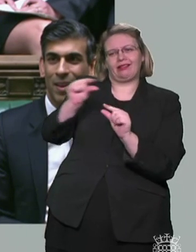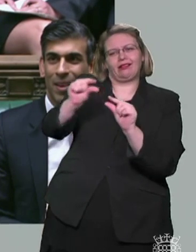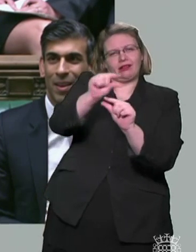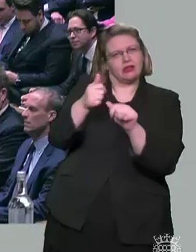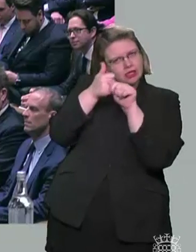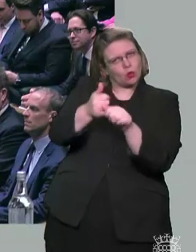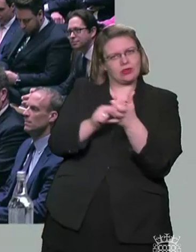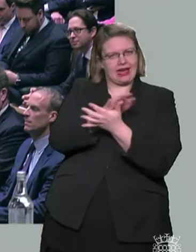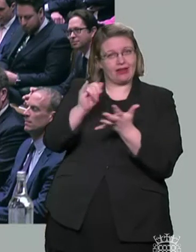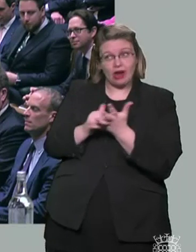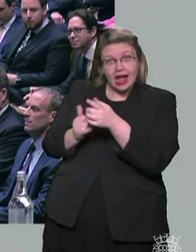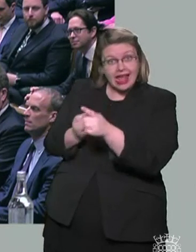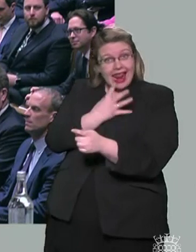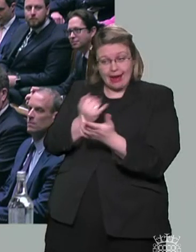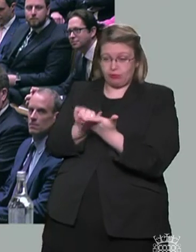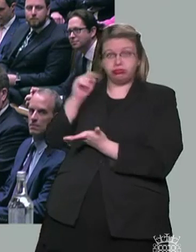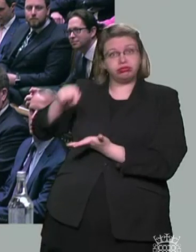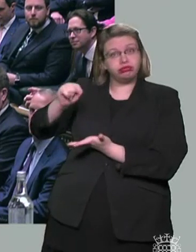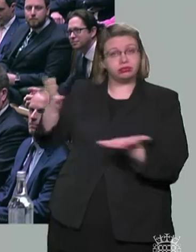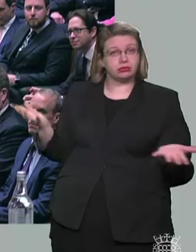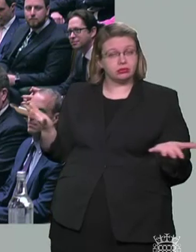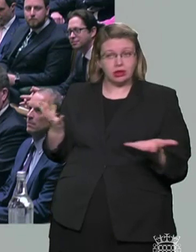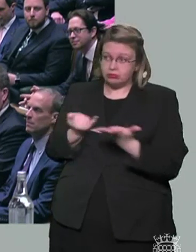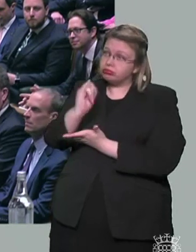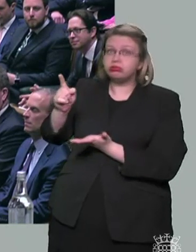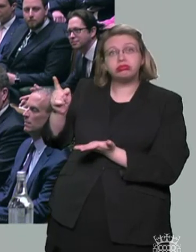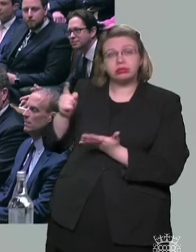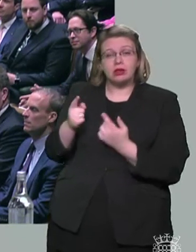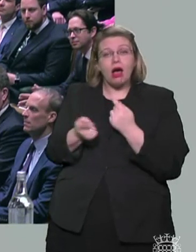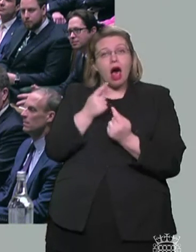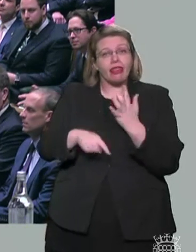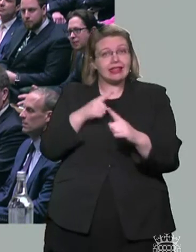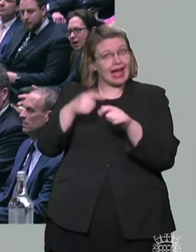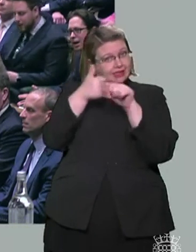That is the one that the Opposition oppose. They are all in favour of every other tax rise.